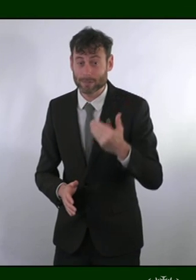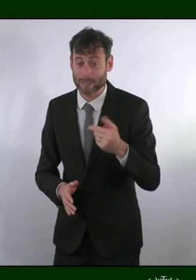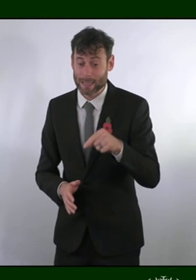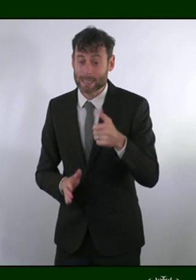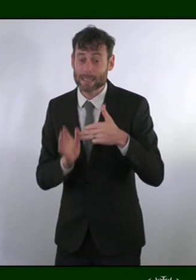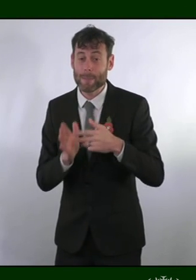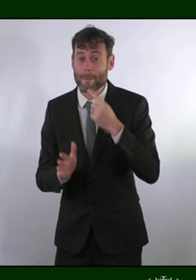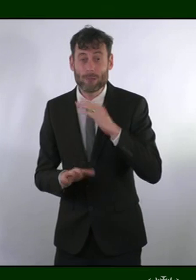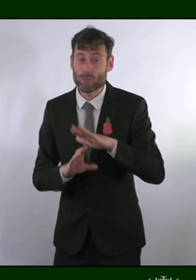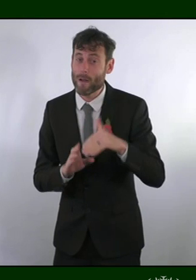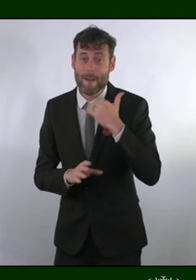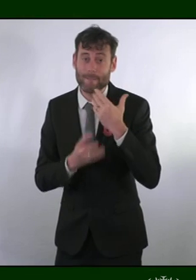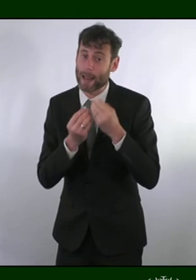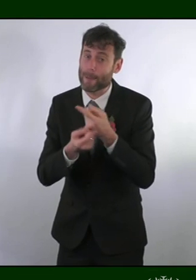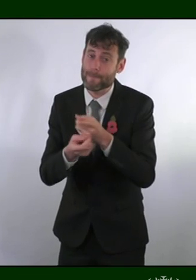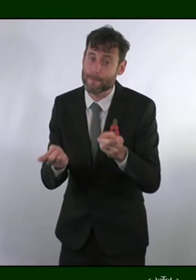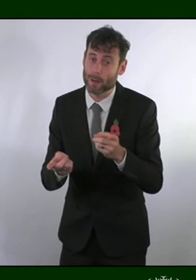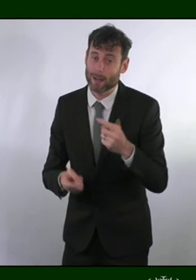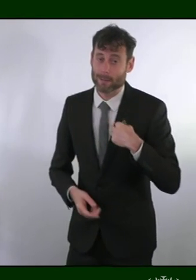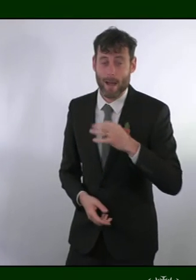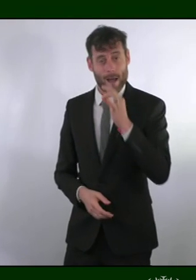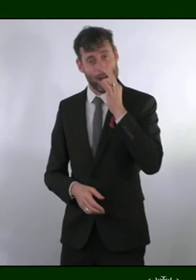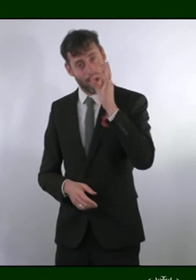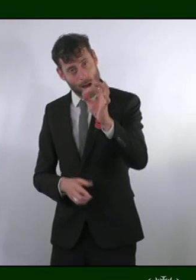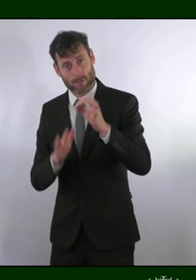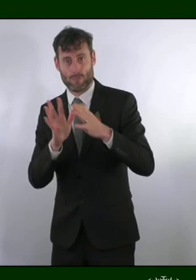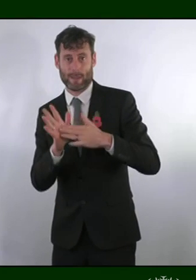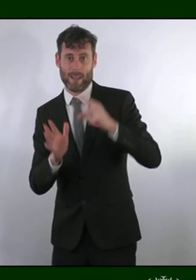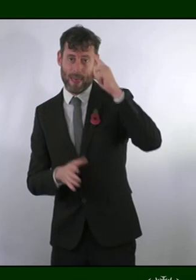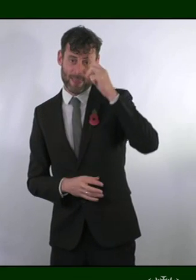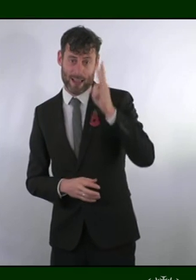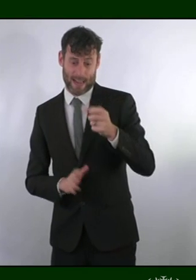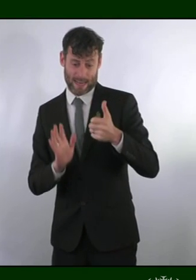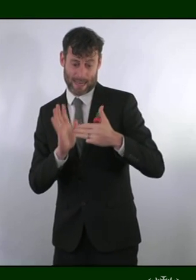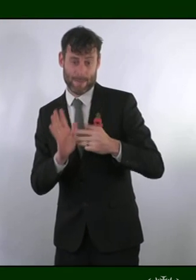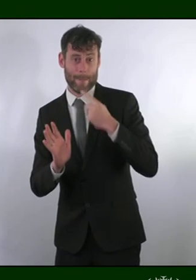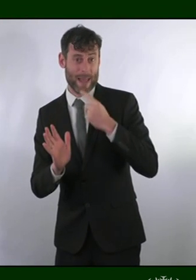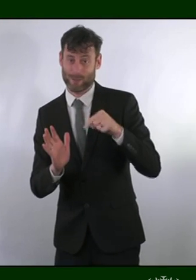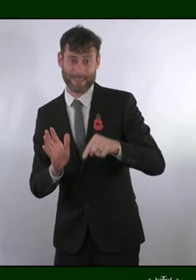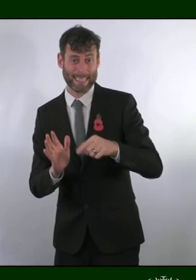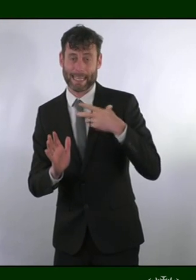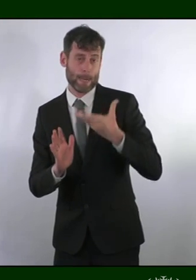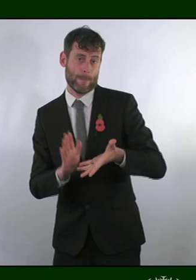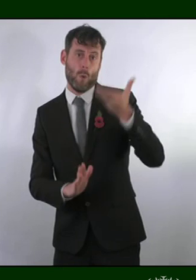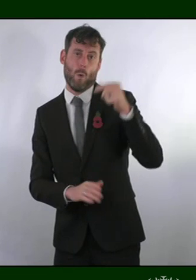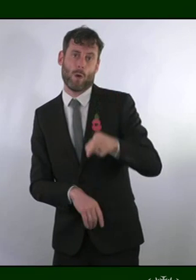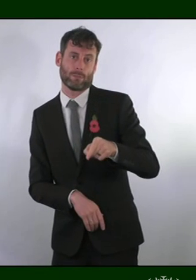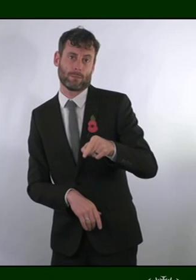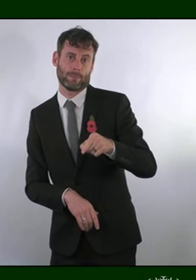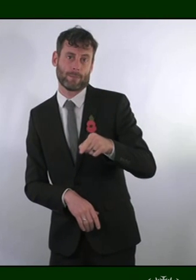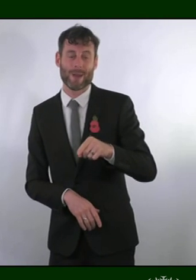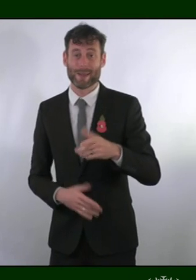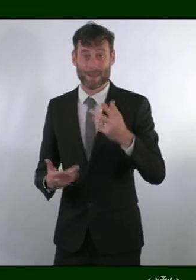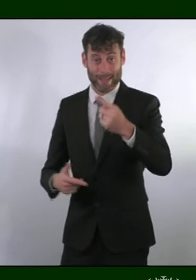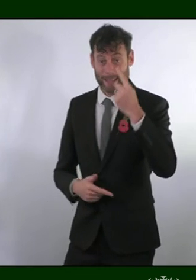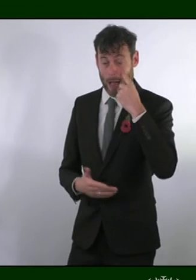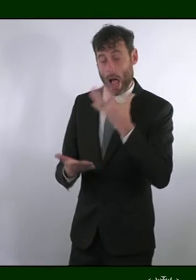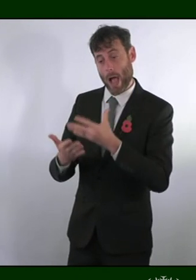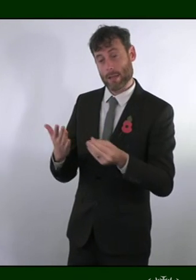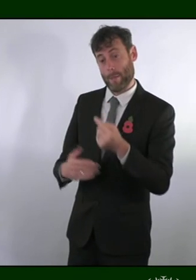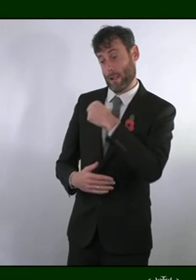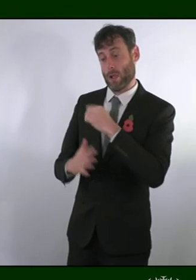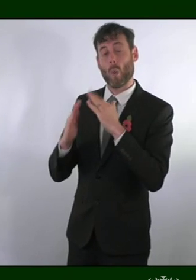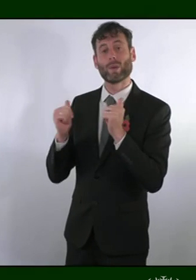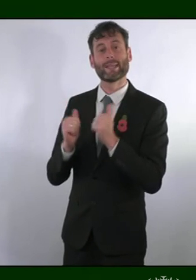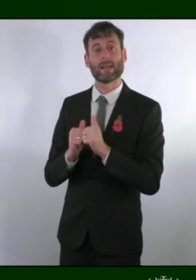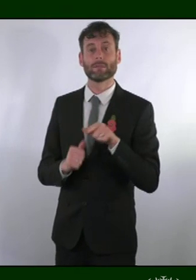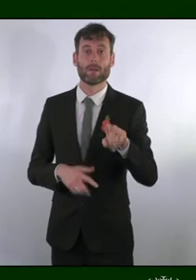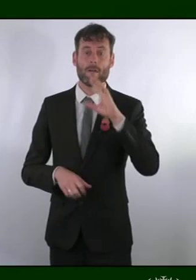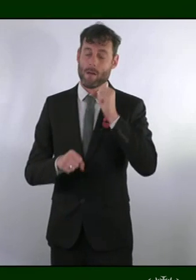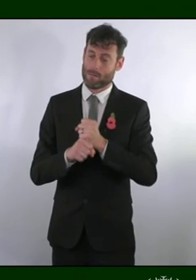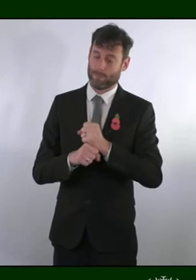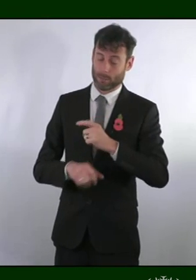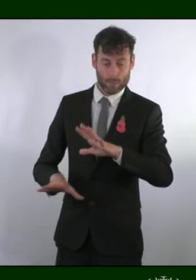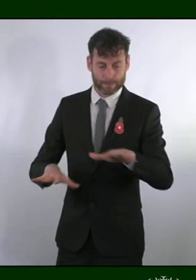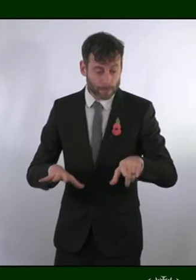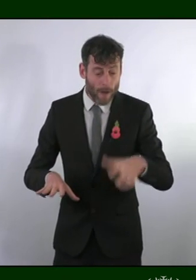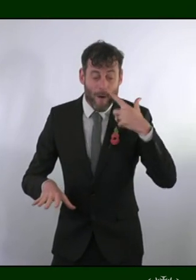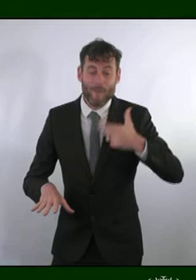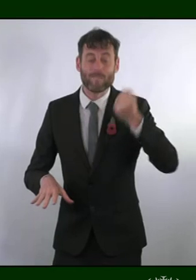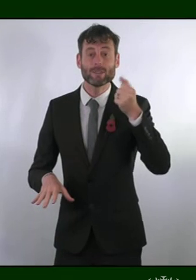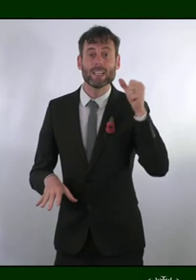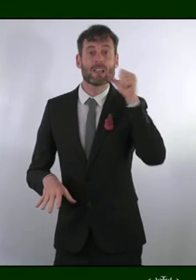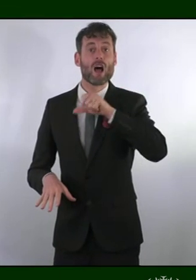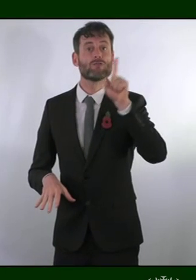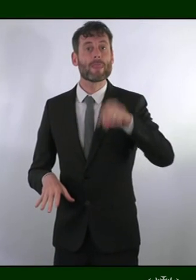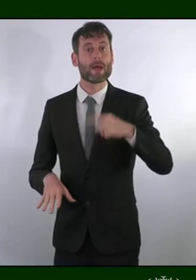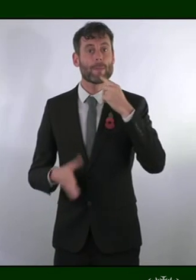May I ask the Prime Minister to reconsider that support on their behalf, because at the same time we have all seen this weekend that the Government can find £670,000 for PR consultants?